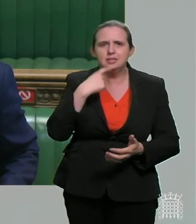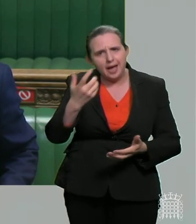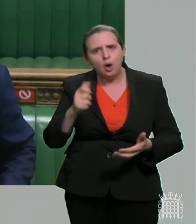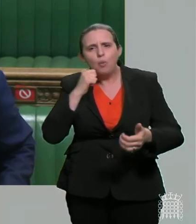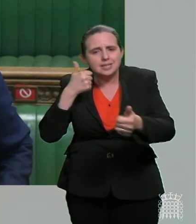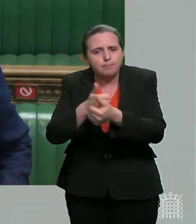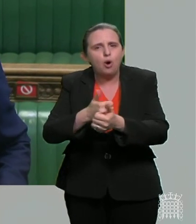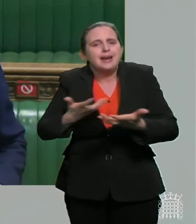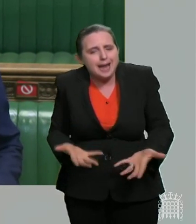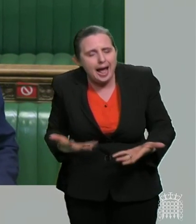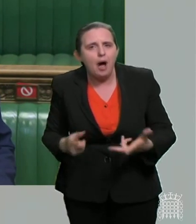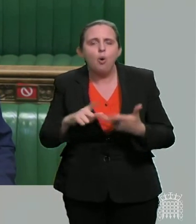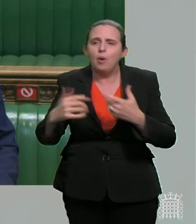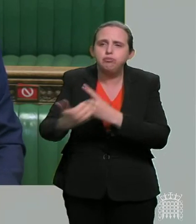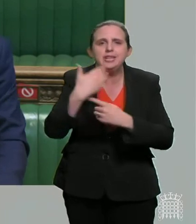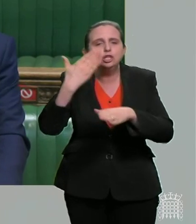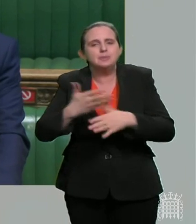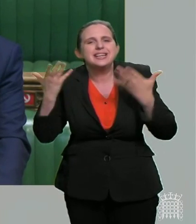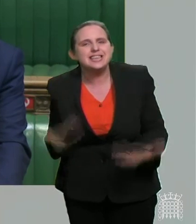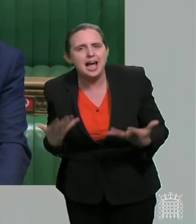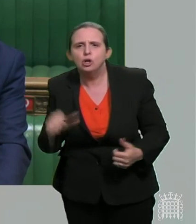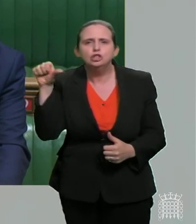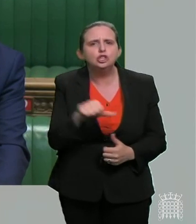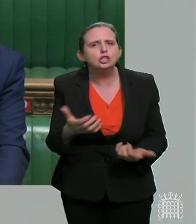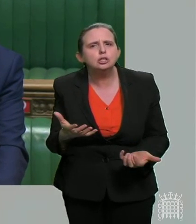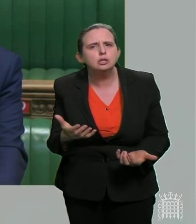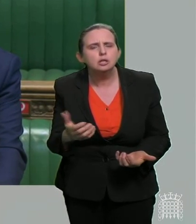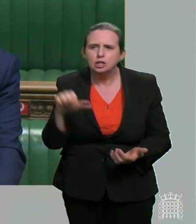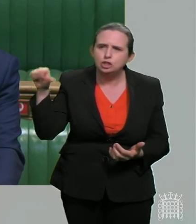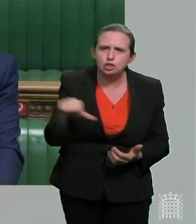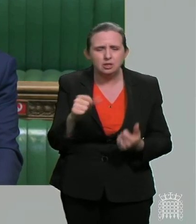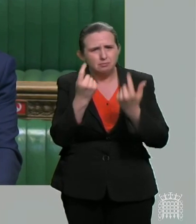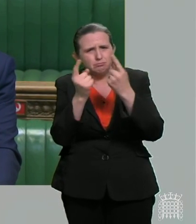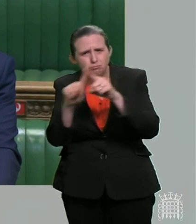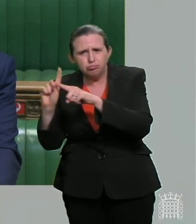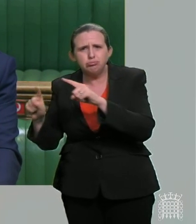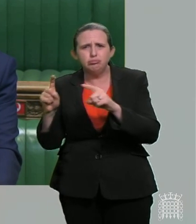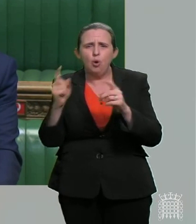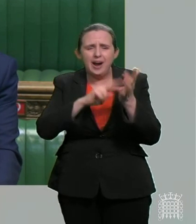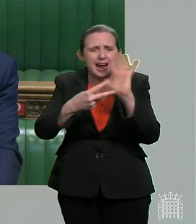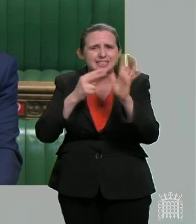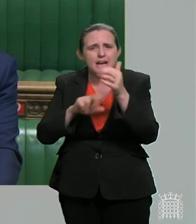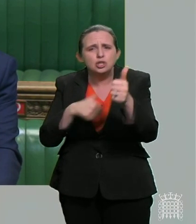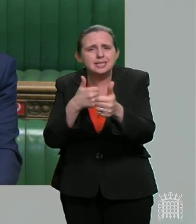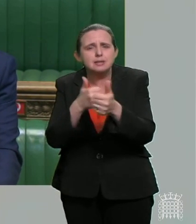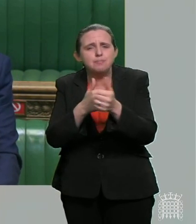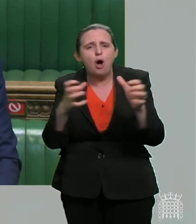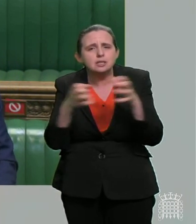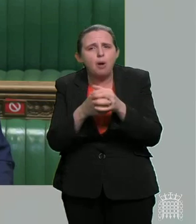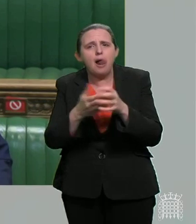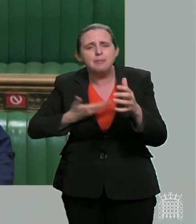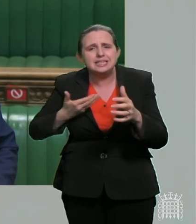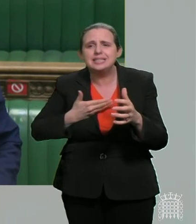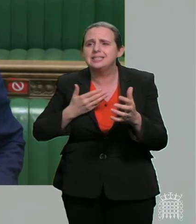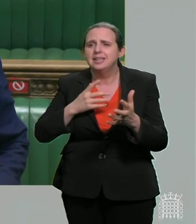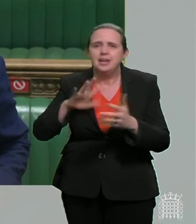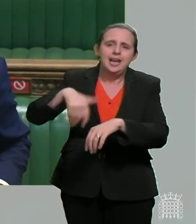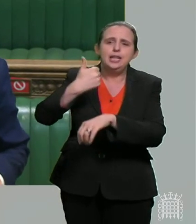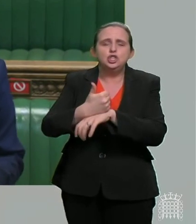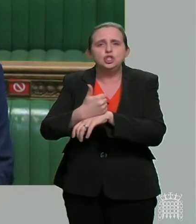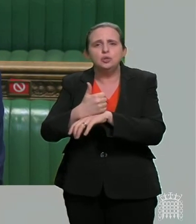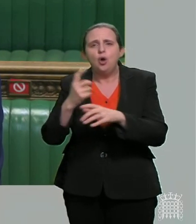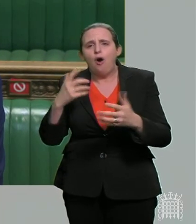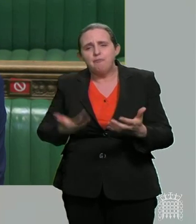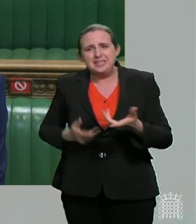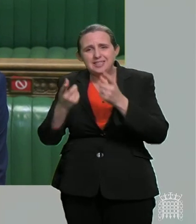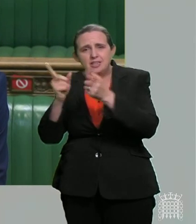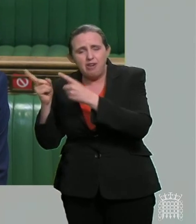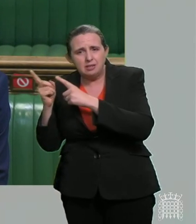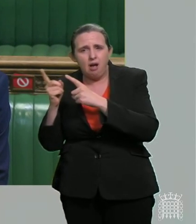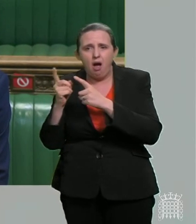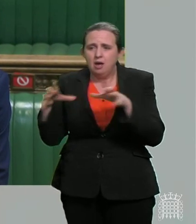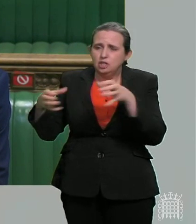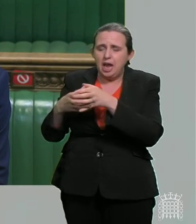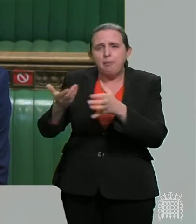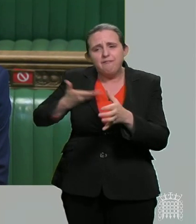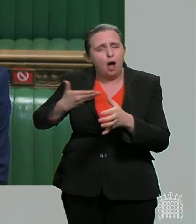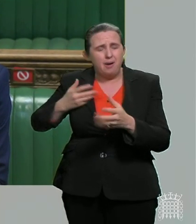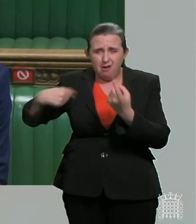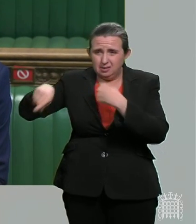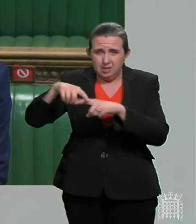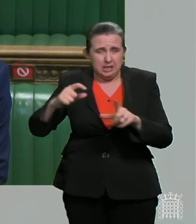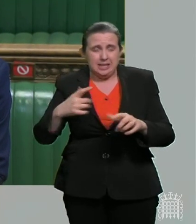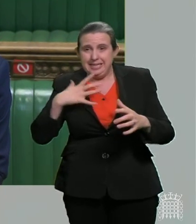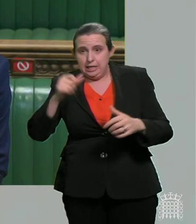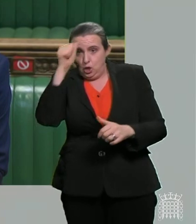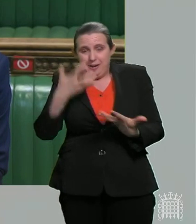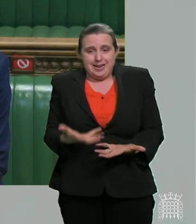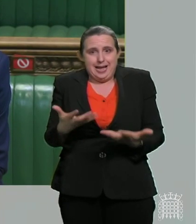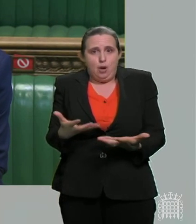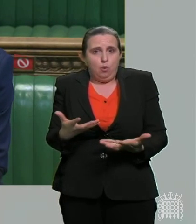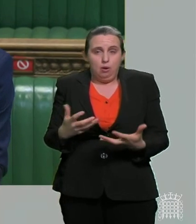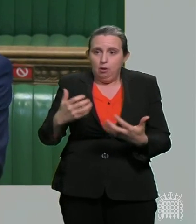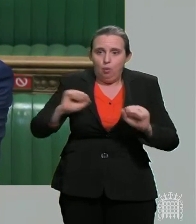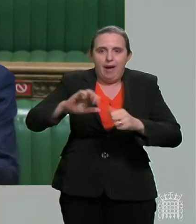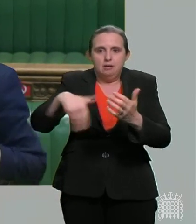We will protect jobs now.” The CBI, the Federation of Small Businesses, the Institute of Directors and the British Chambers of Commerce have all said the same thing: they all say that they cannot wait until the Budget.